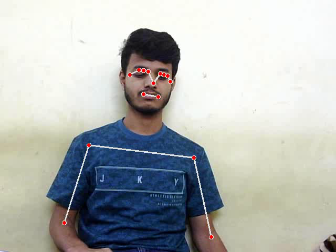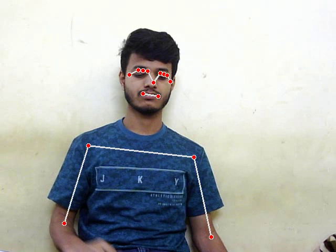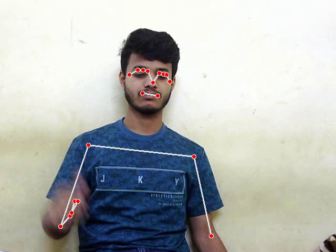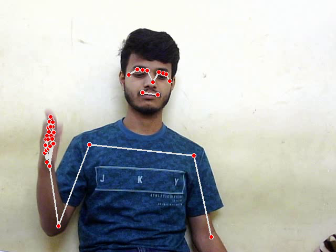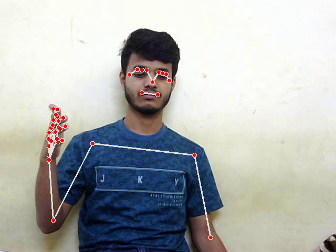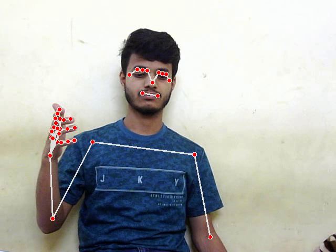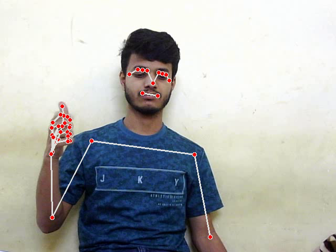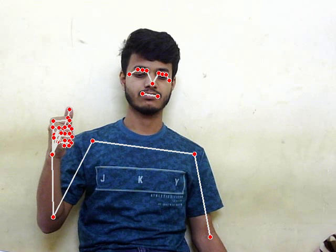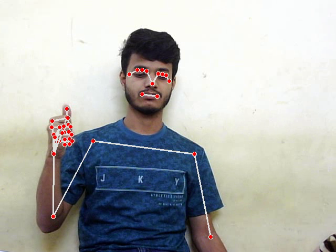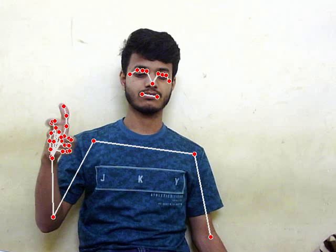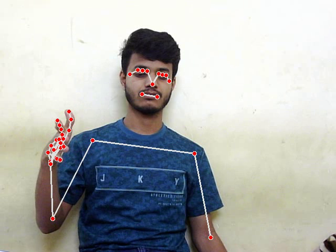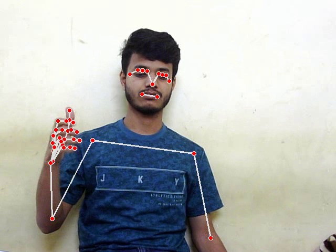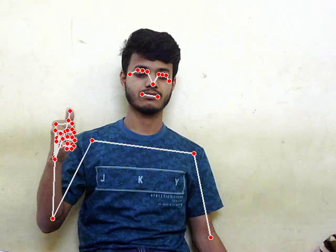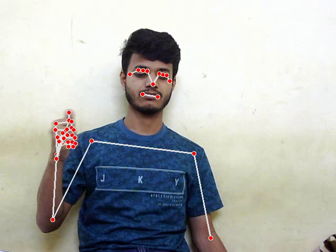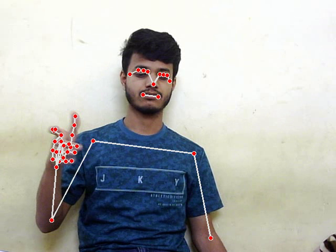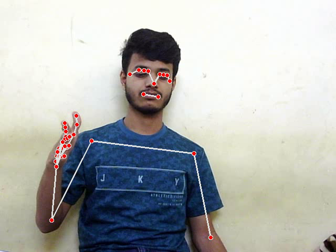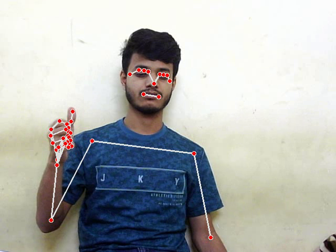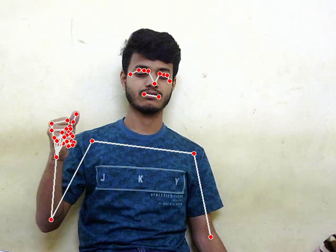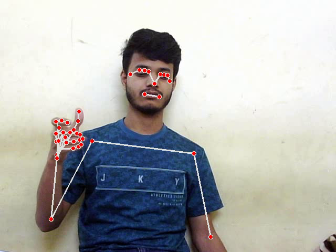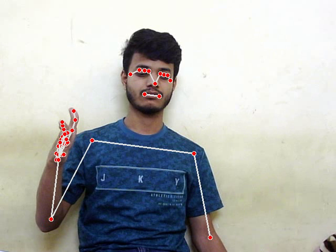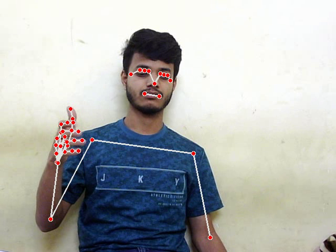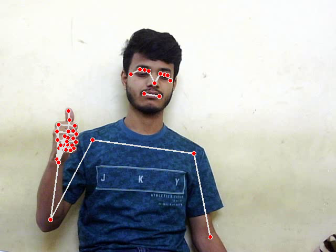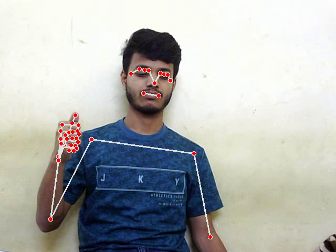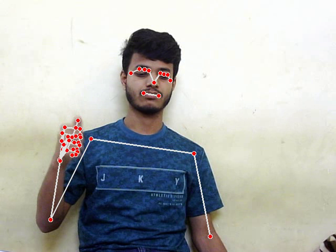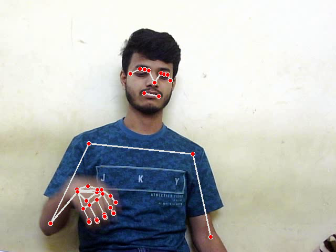milk